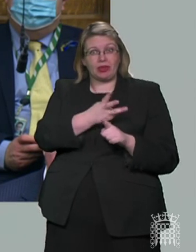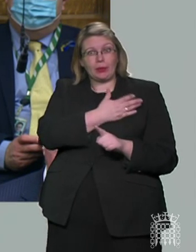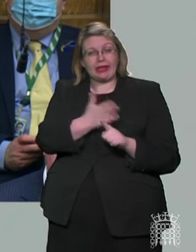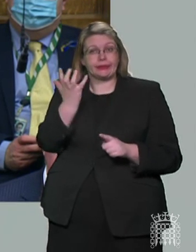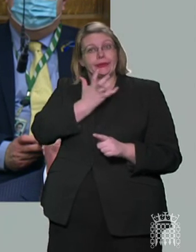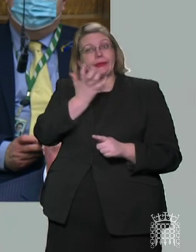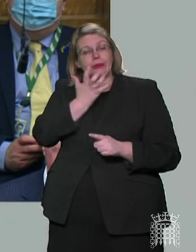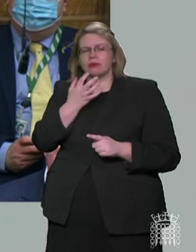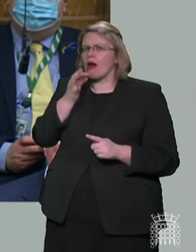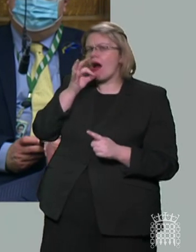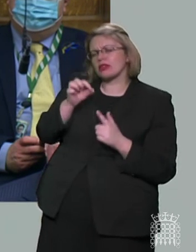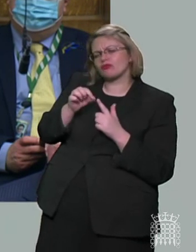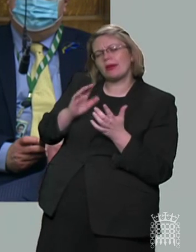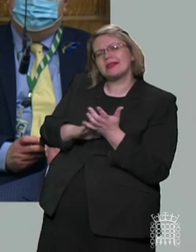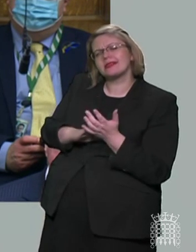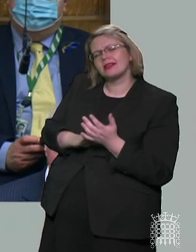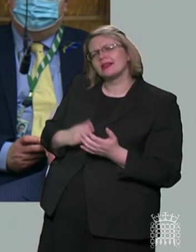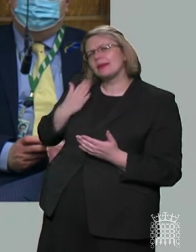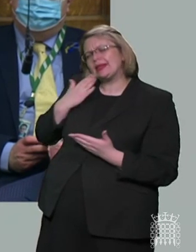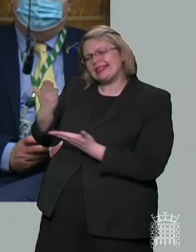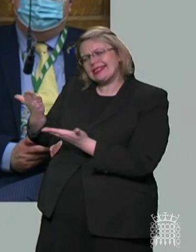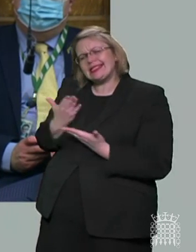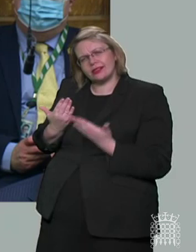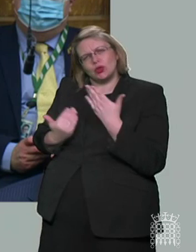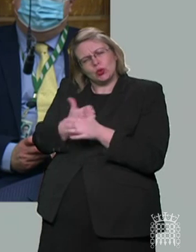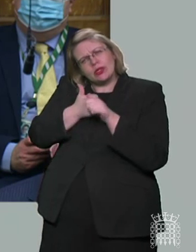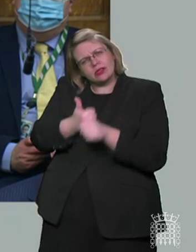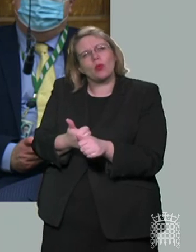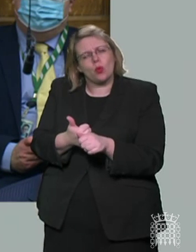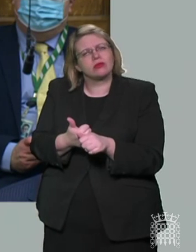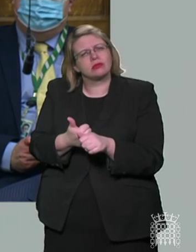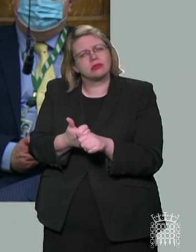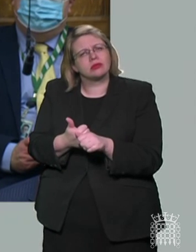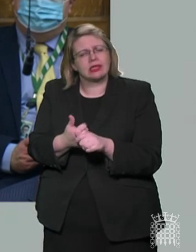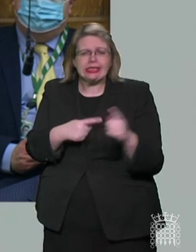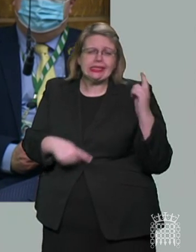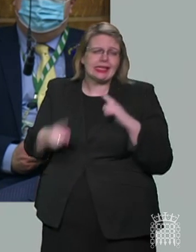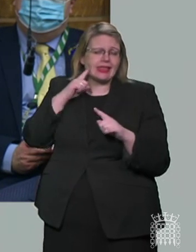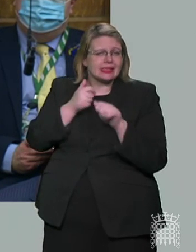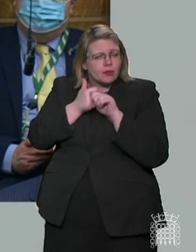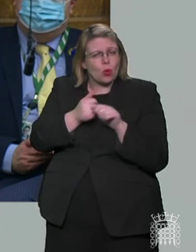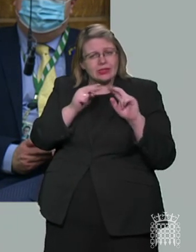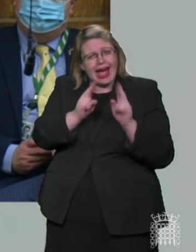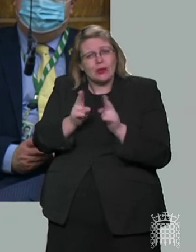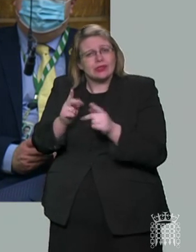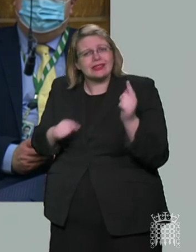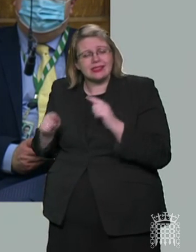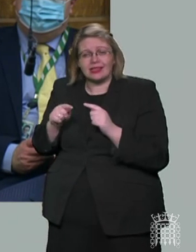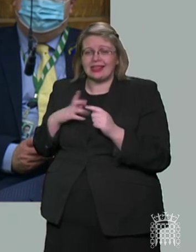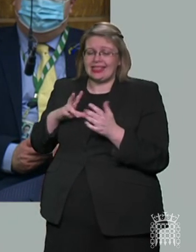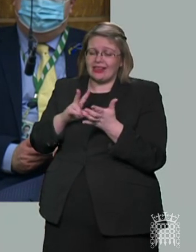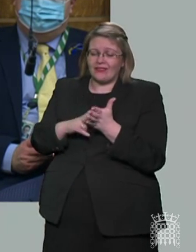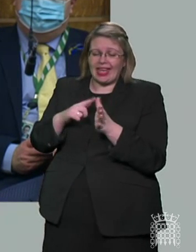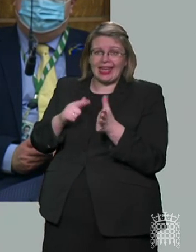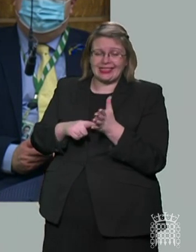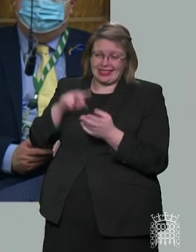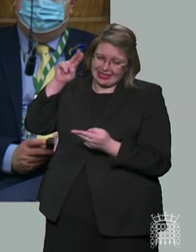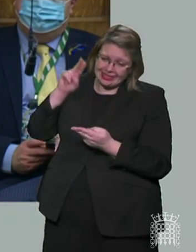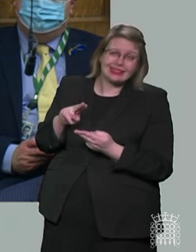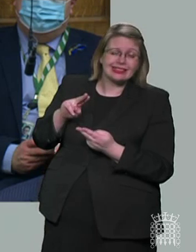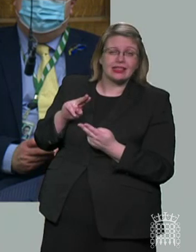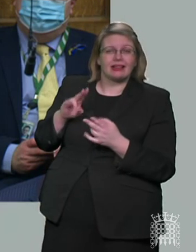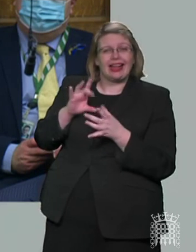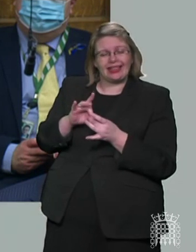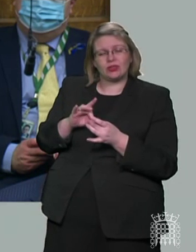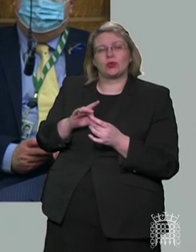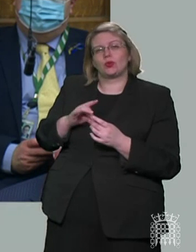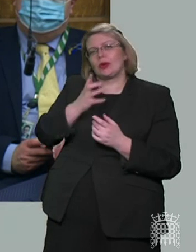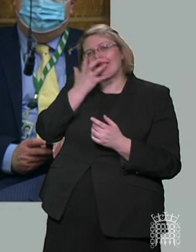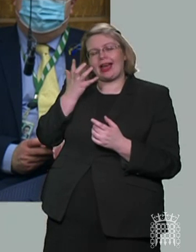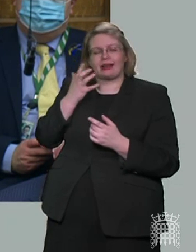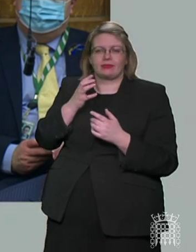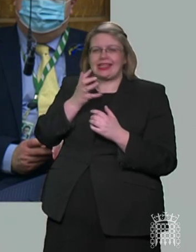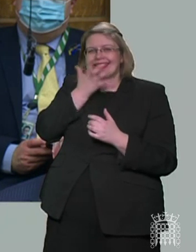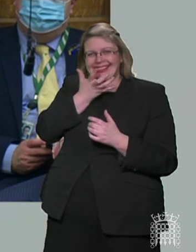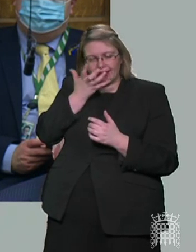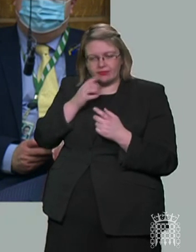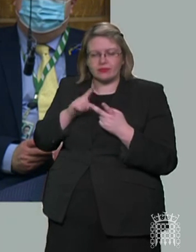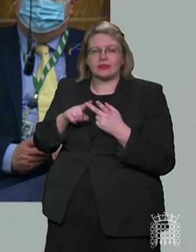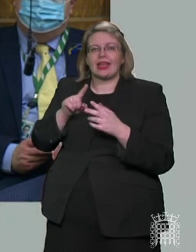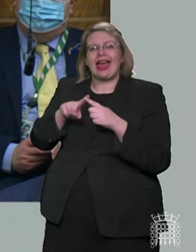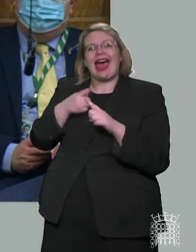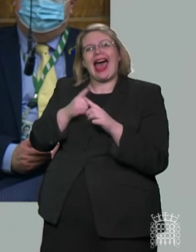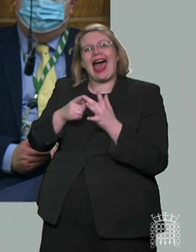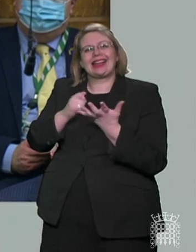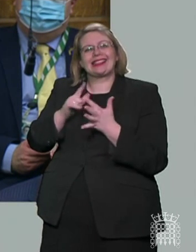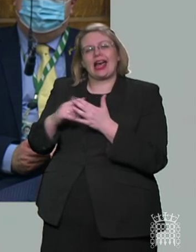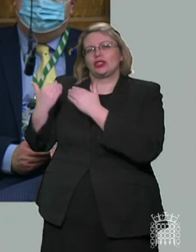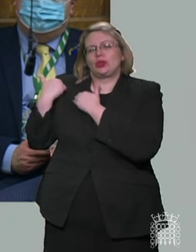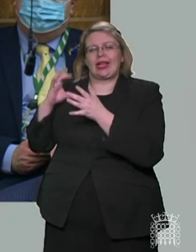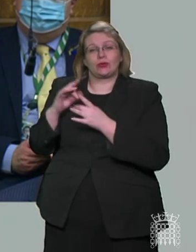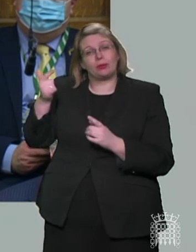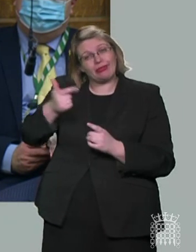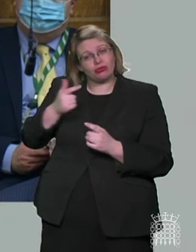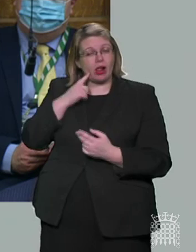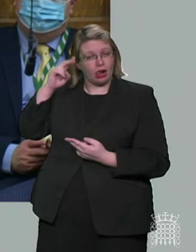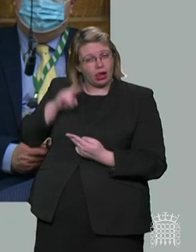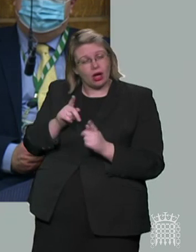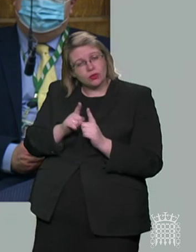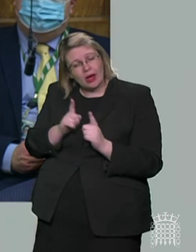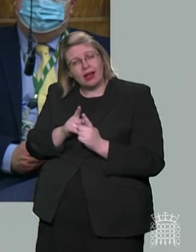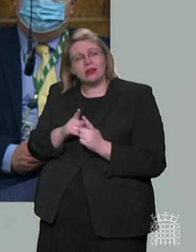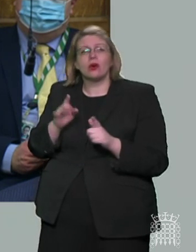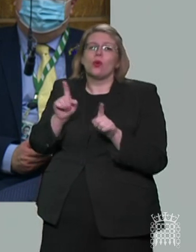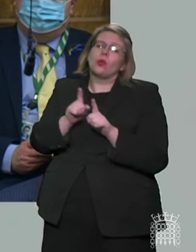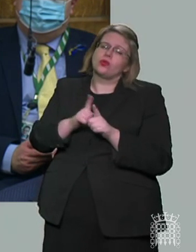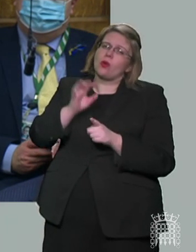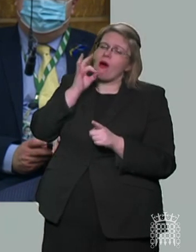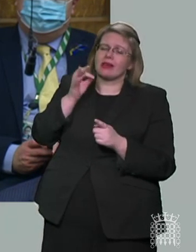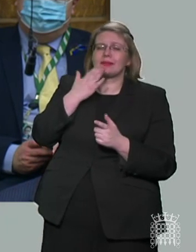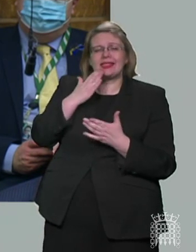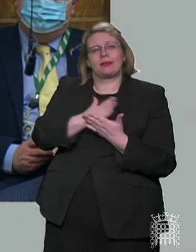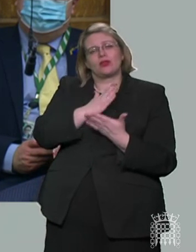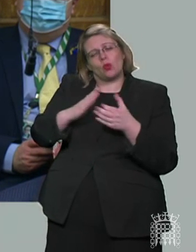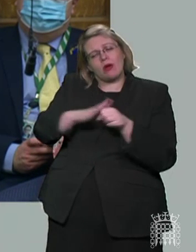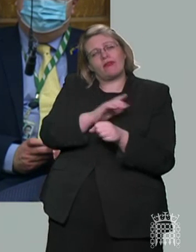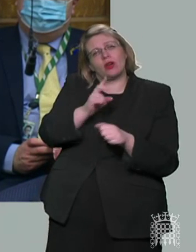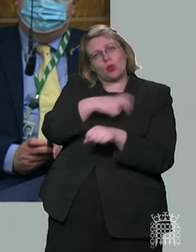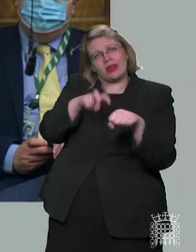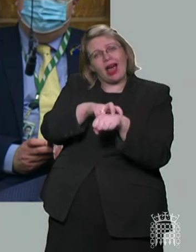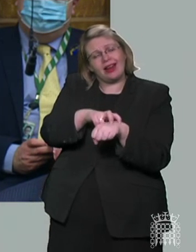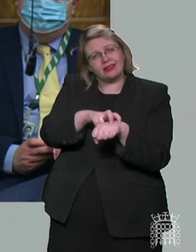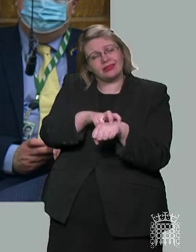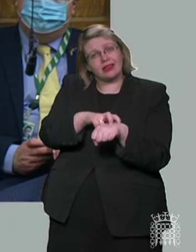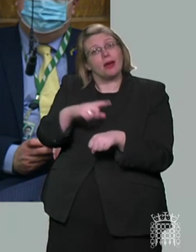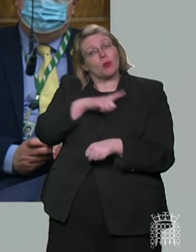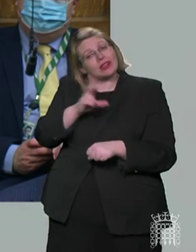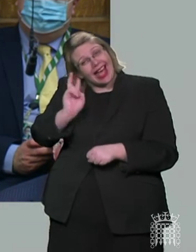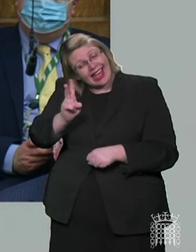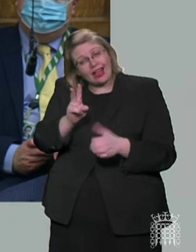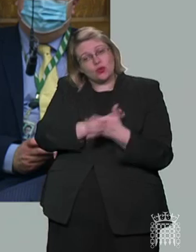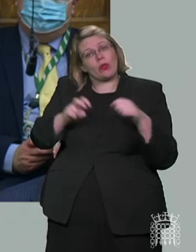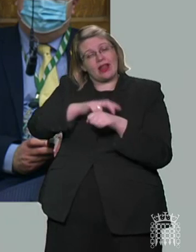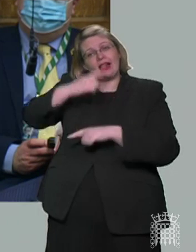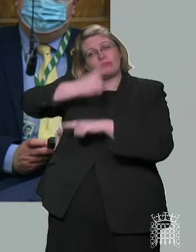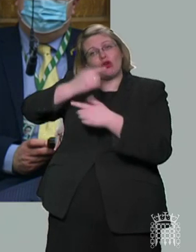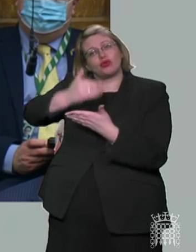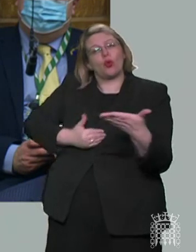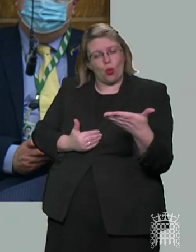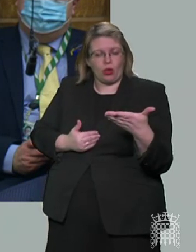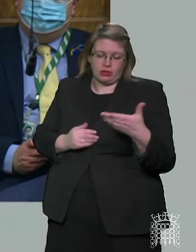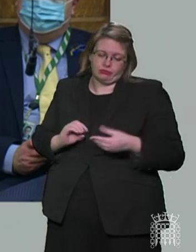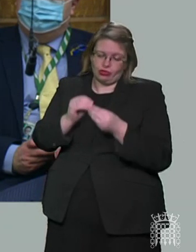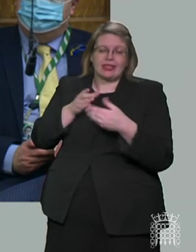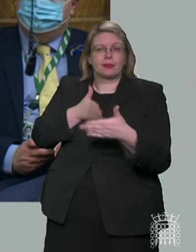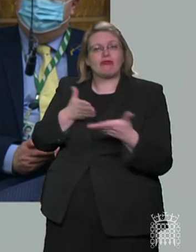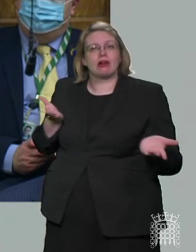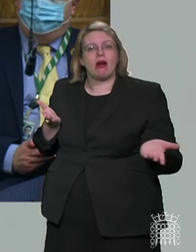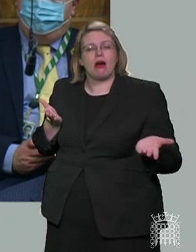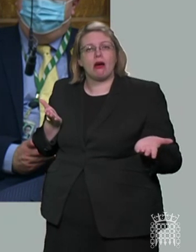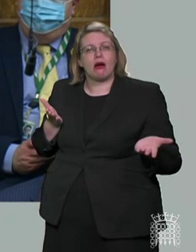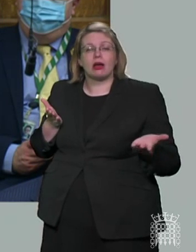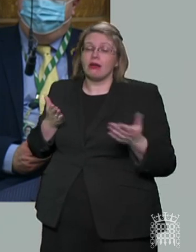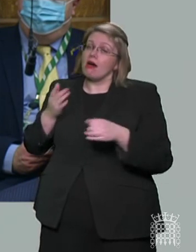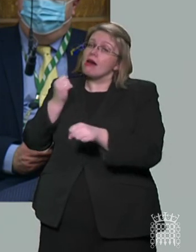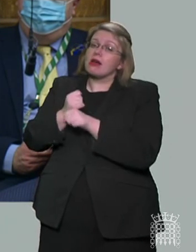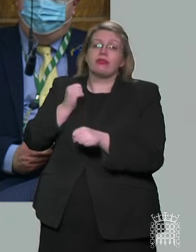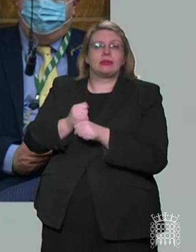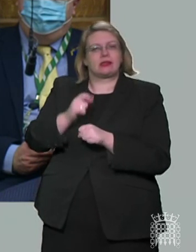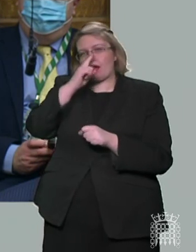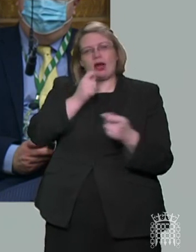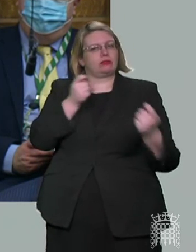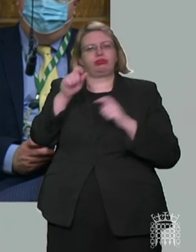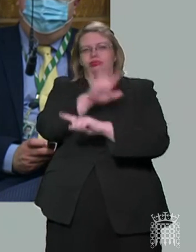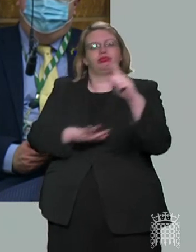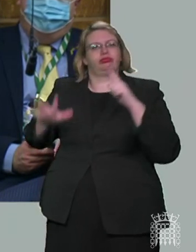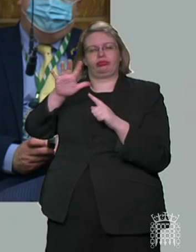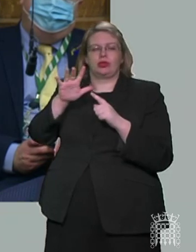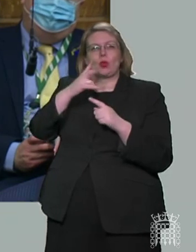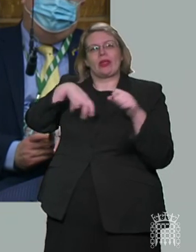Will the Prime Minister commit to bringing forward a package of measures designed to help households, including a cut in VAT on home heating fuel and reducing or cutting excise duty on fuel for motorists, and will he ensure that those measures apply to Northern Ireland, where the Northern Ireland protocol once again presents a problem in this Government taking control over the affairs of all of the United Kingdom?